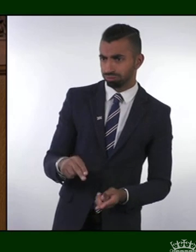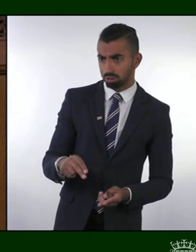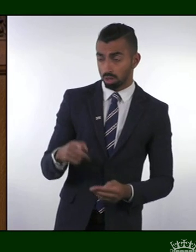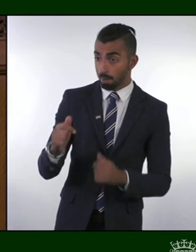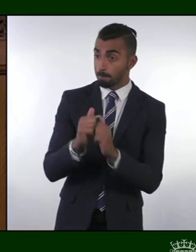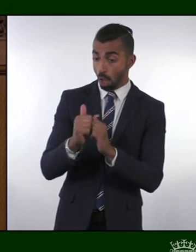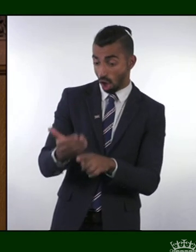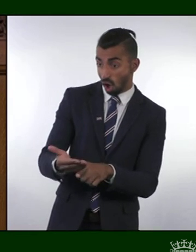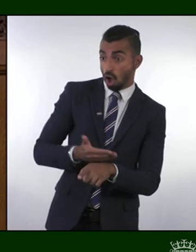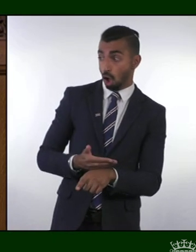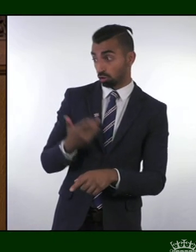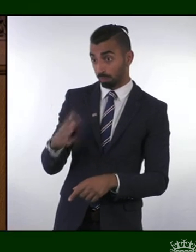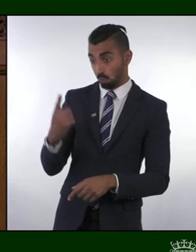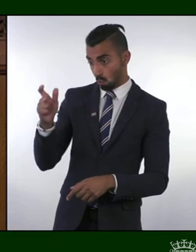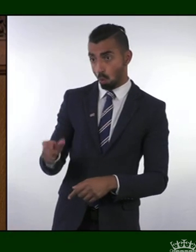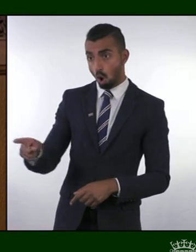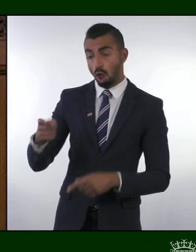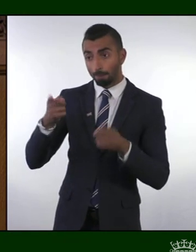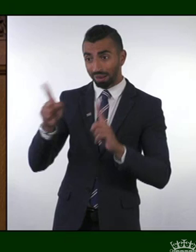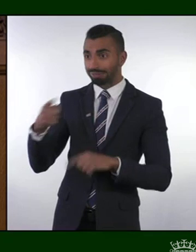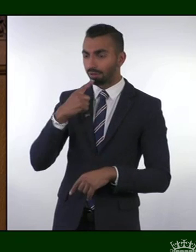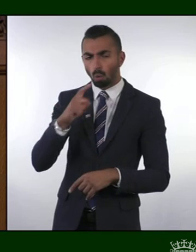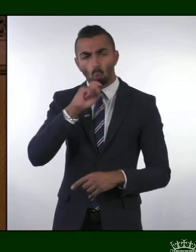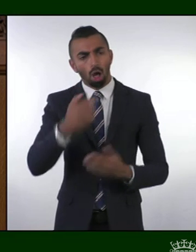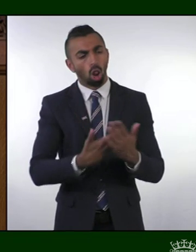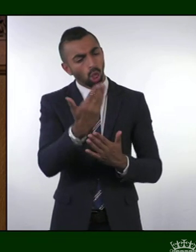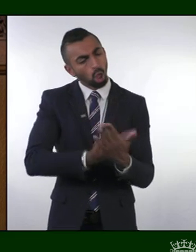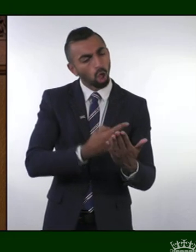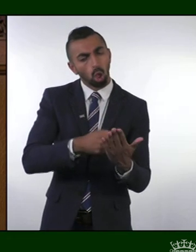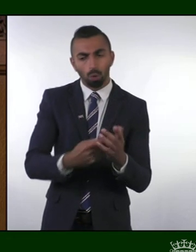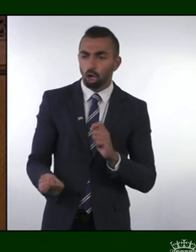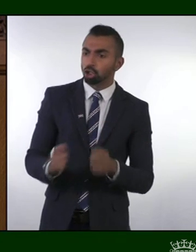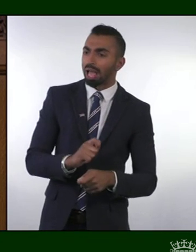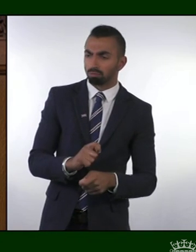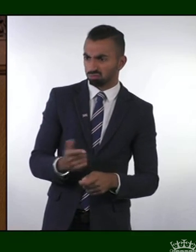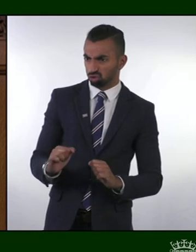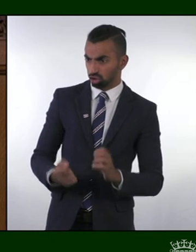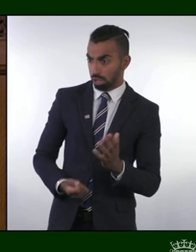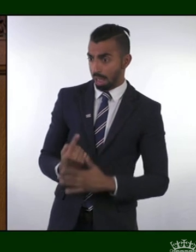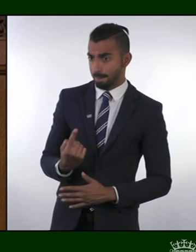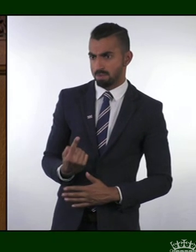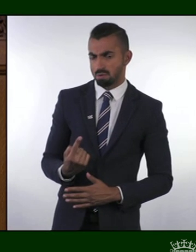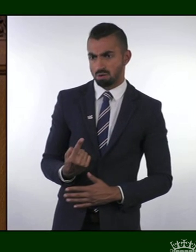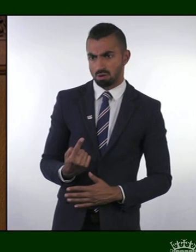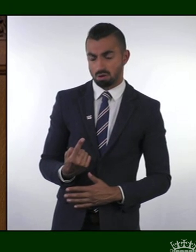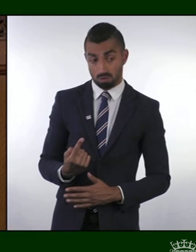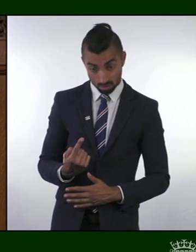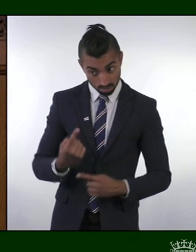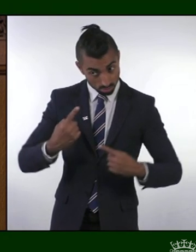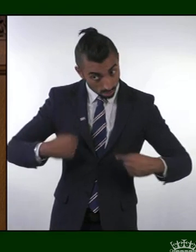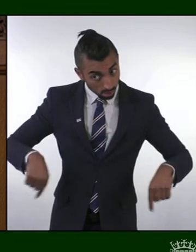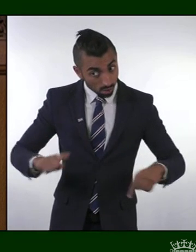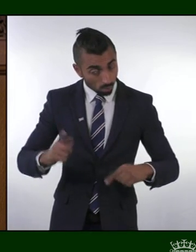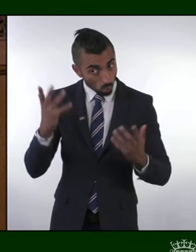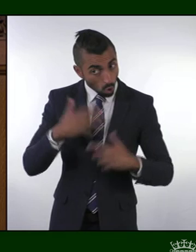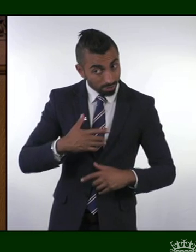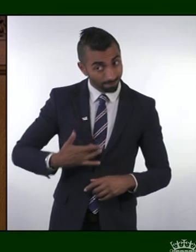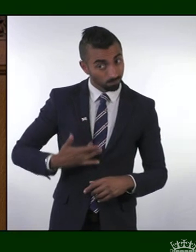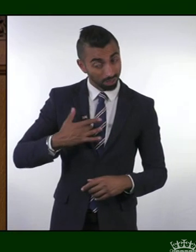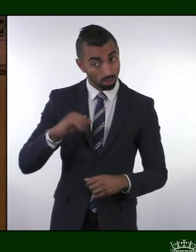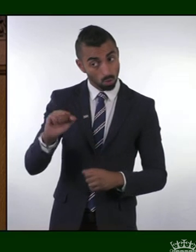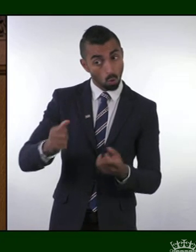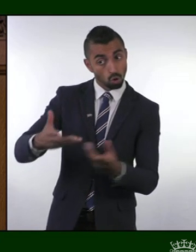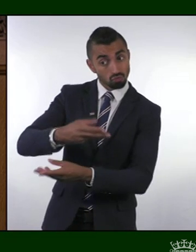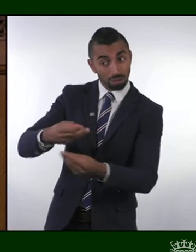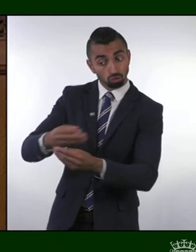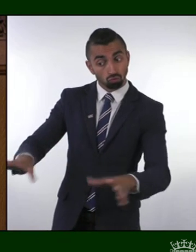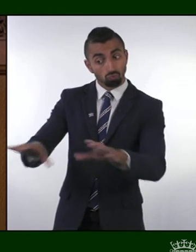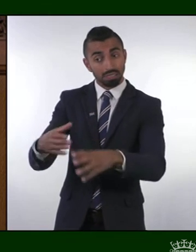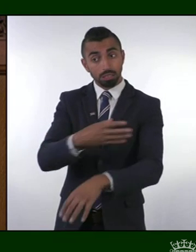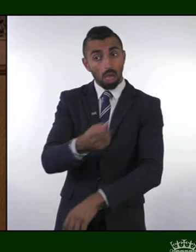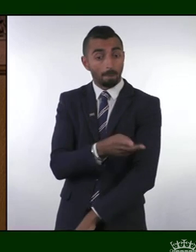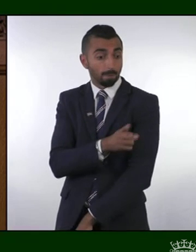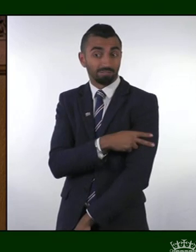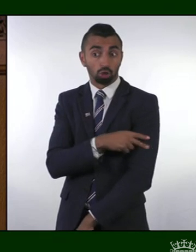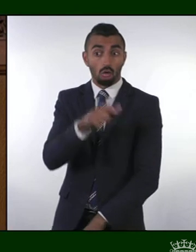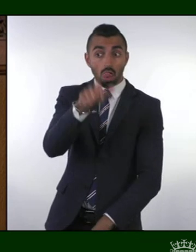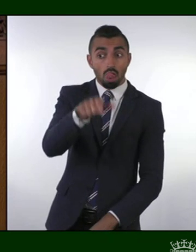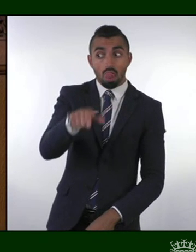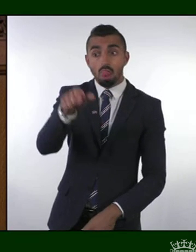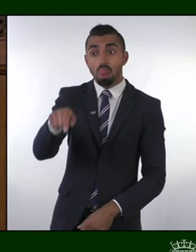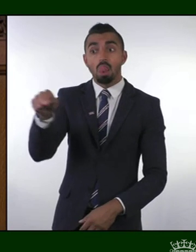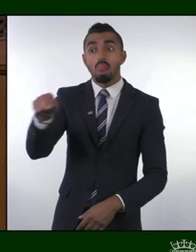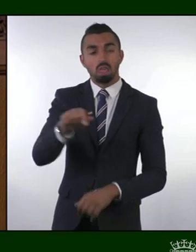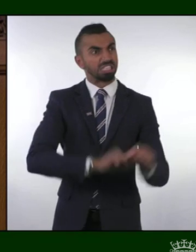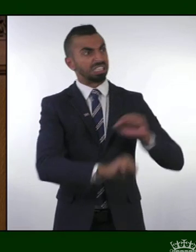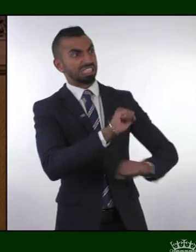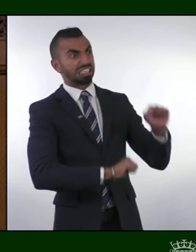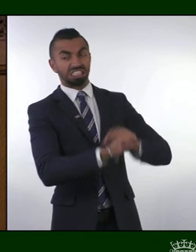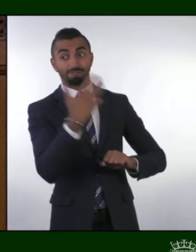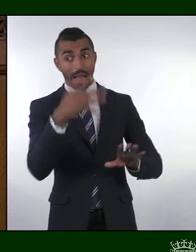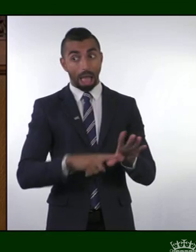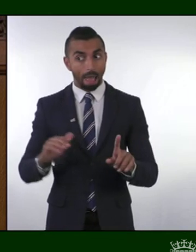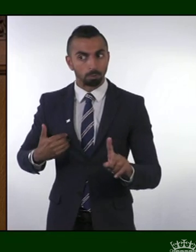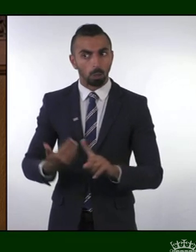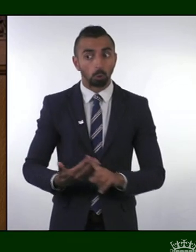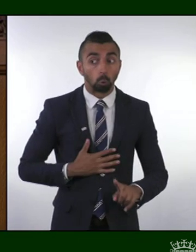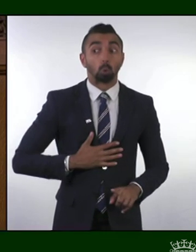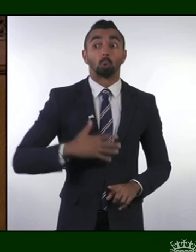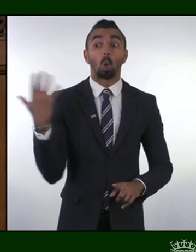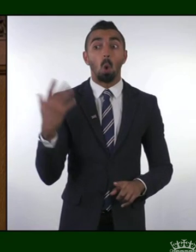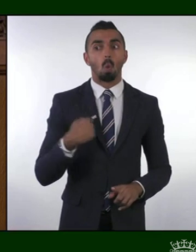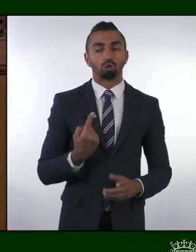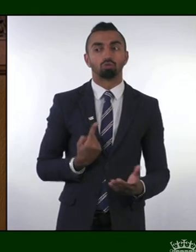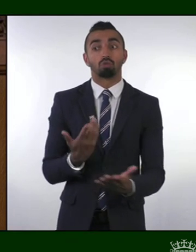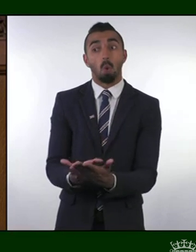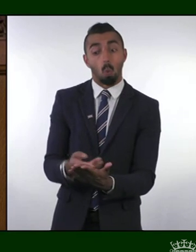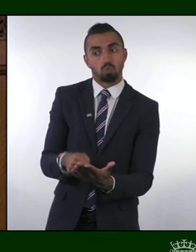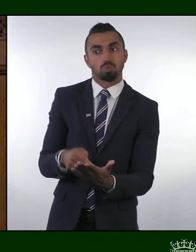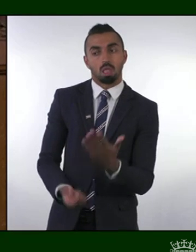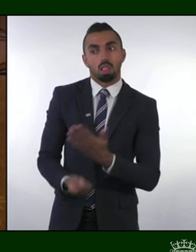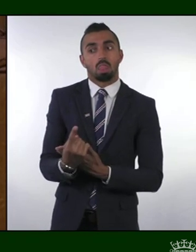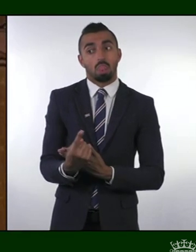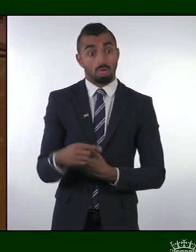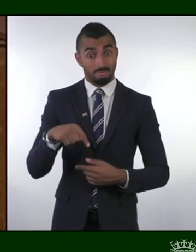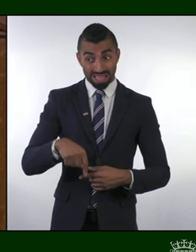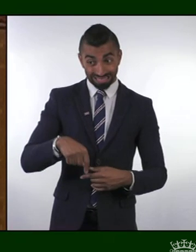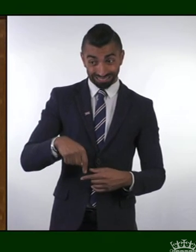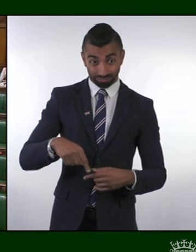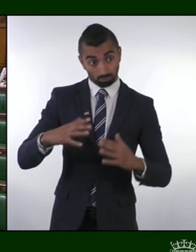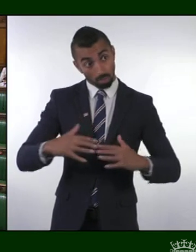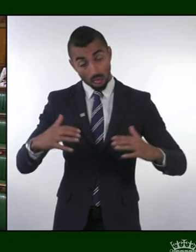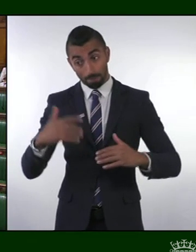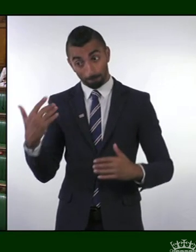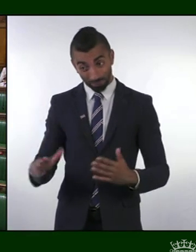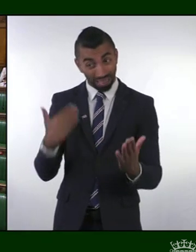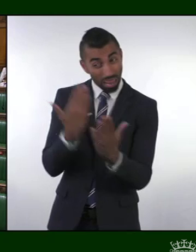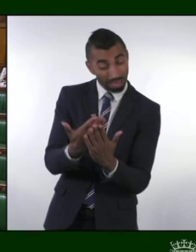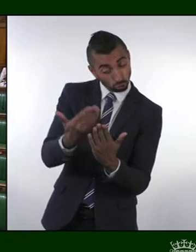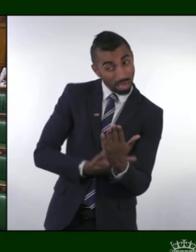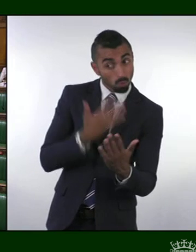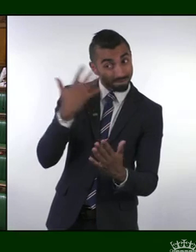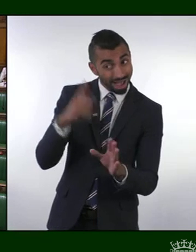That has not happened. Can my right honourable Friend therefore allay concerns that the process is being sabotaged by Treasury mandarins—the Sir Humphreys—who have for five years successfully resisted this proposal, which was supported by the House in legislation five years ago?